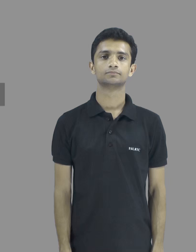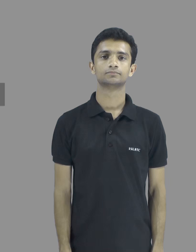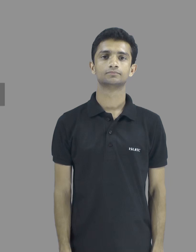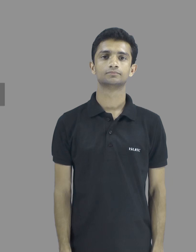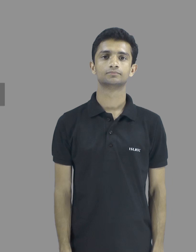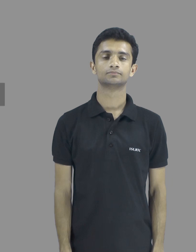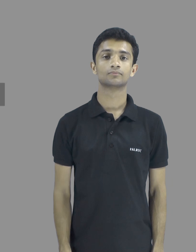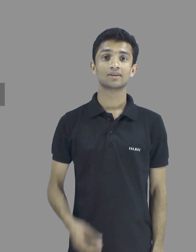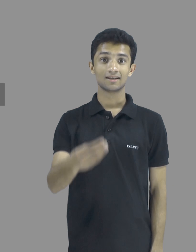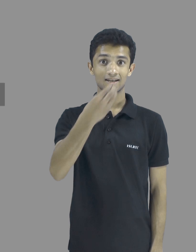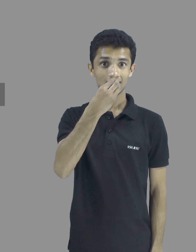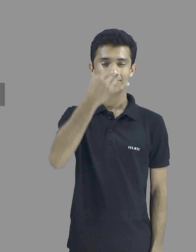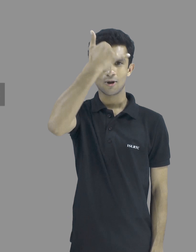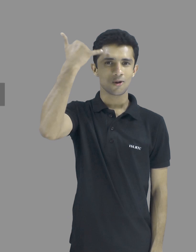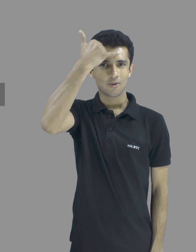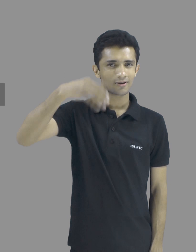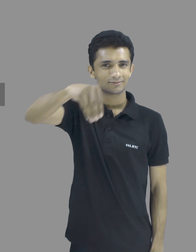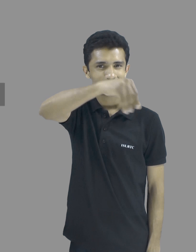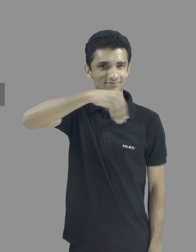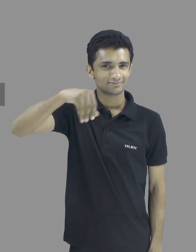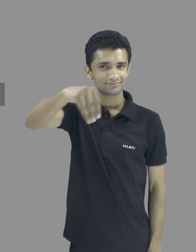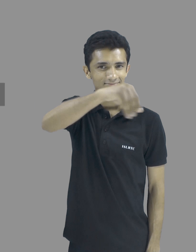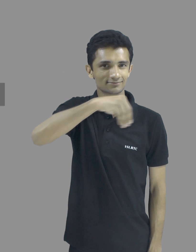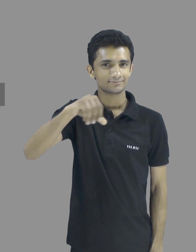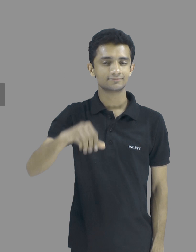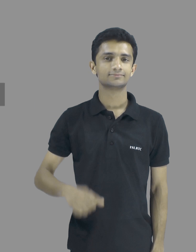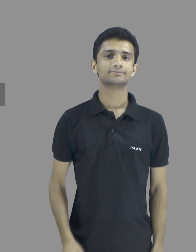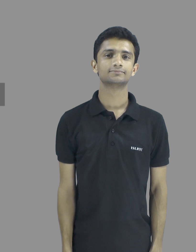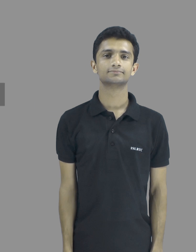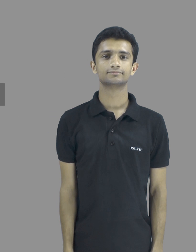Turmeric